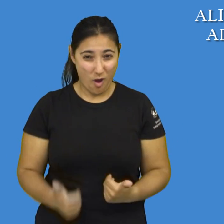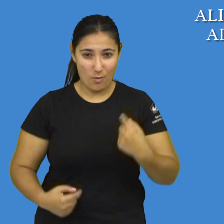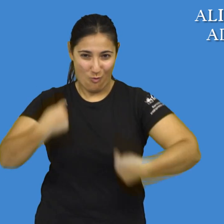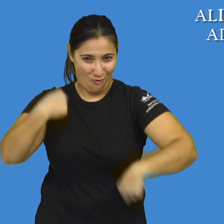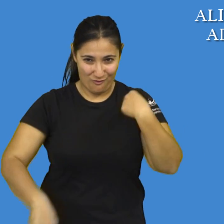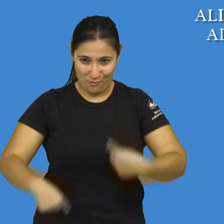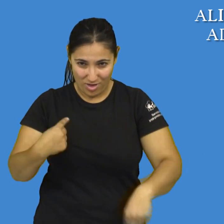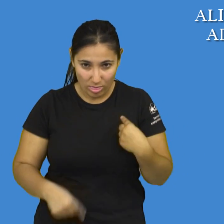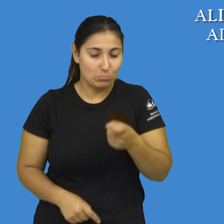circulación